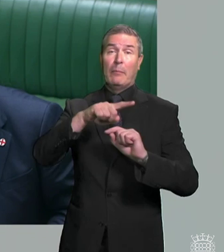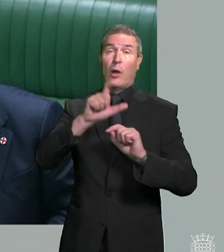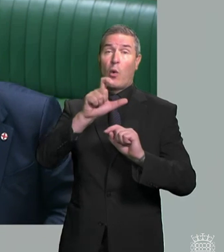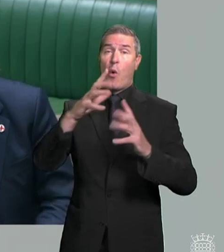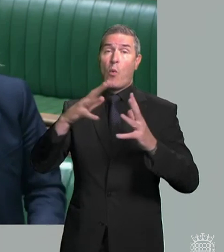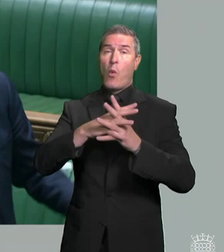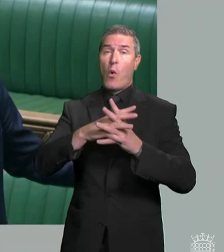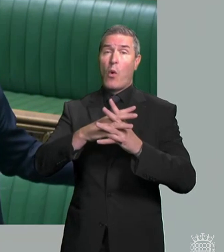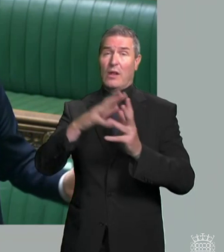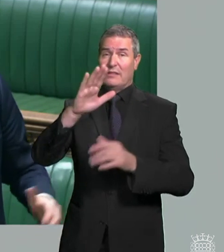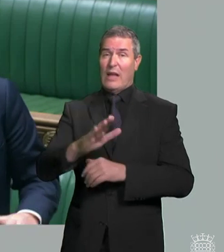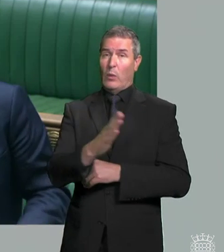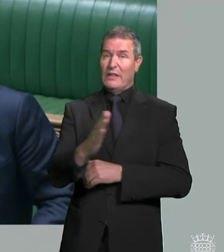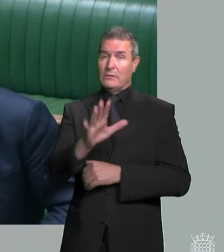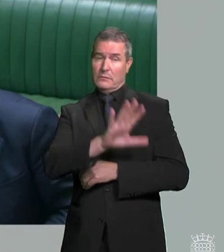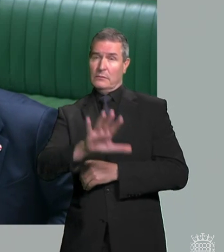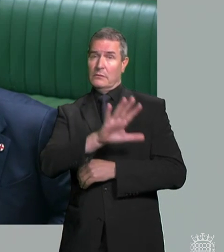Through my honourable Friend, I thank again the people of South East Cornwall and everywhere in Cornwall.